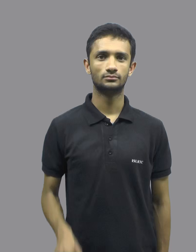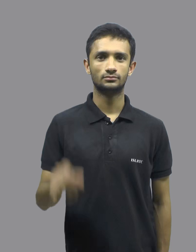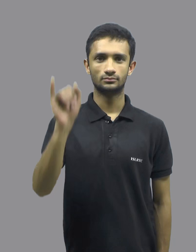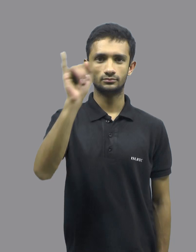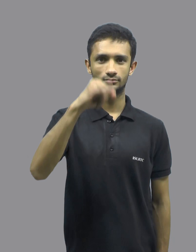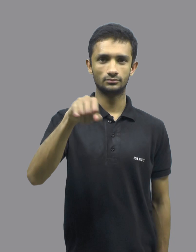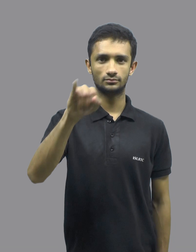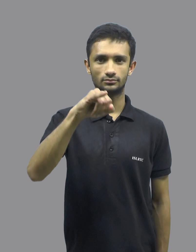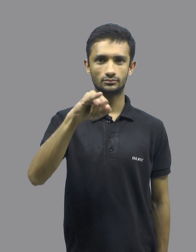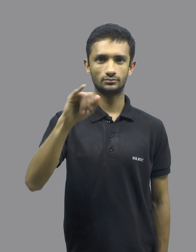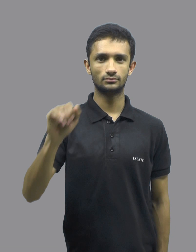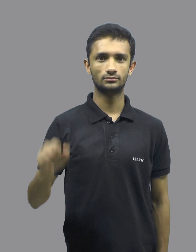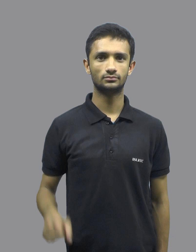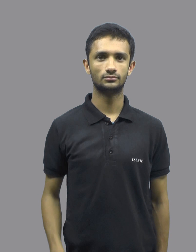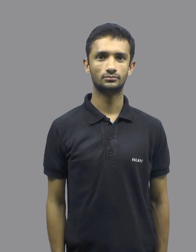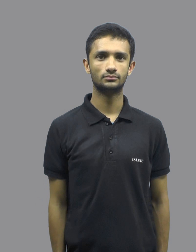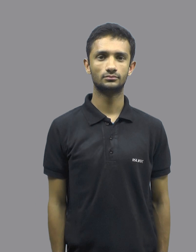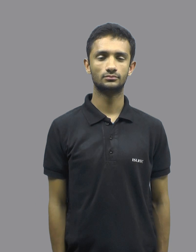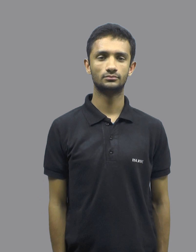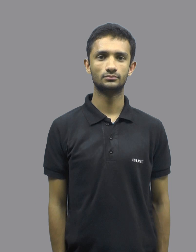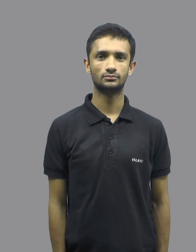6 Six